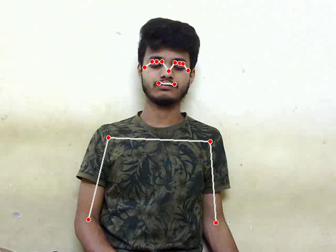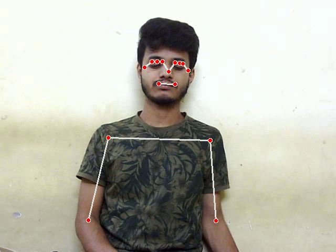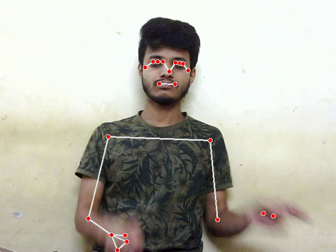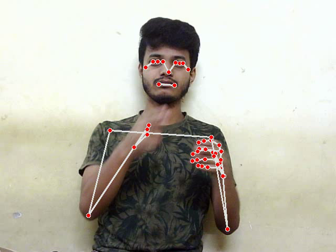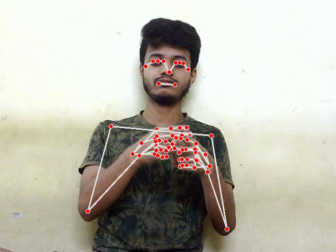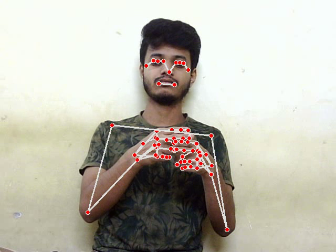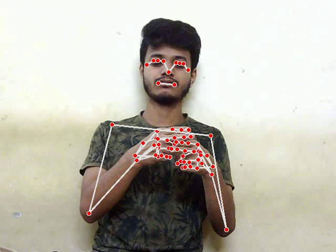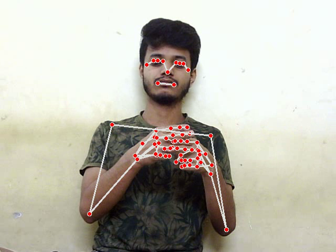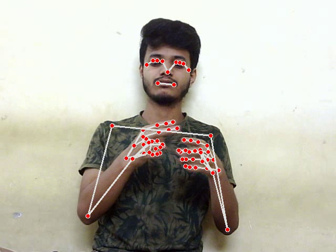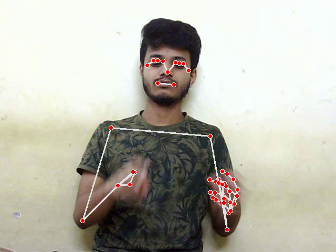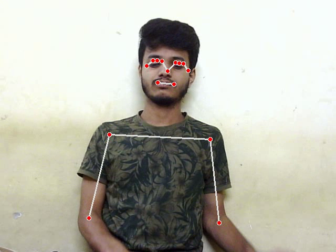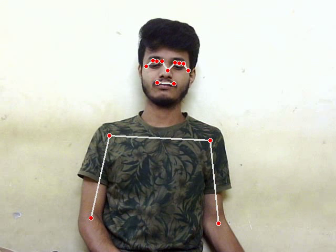name